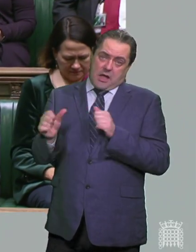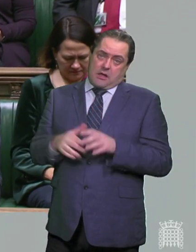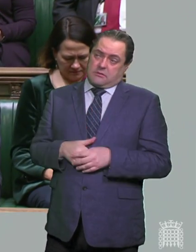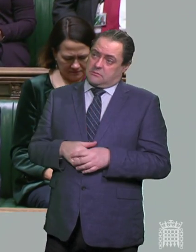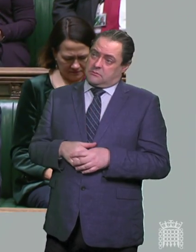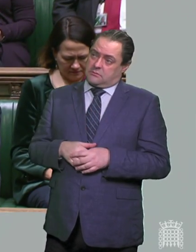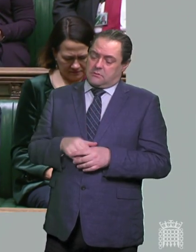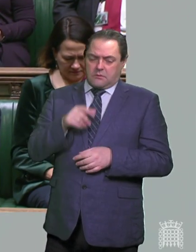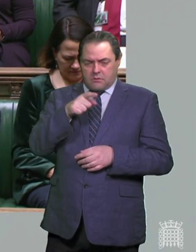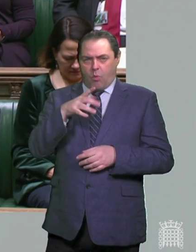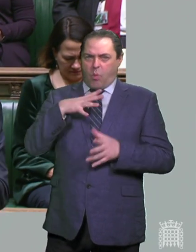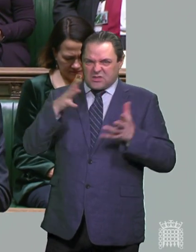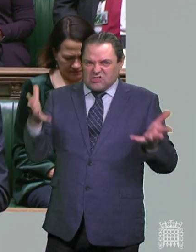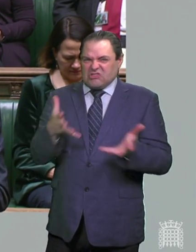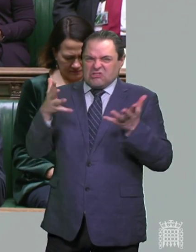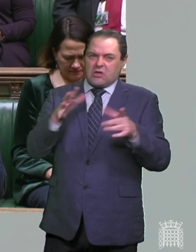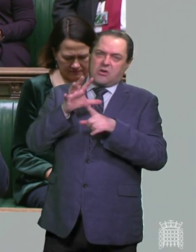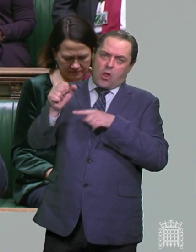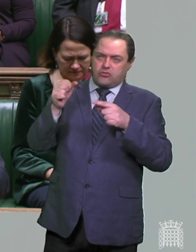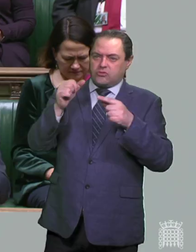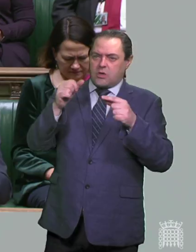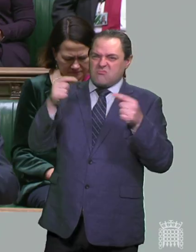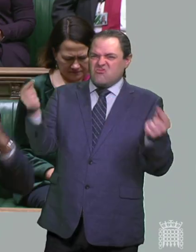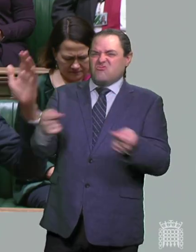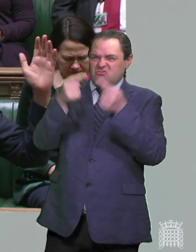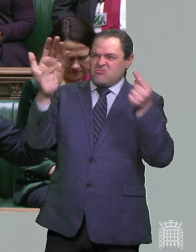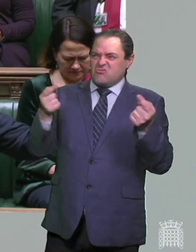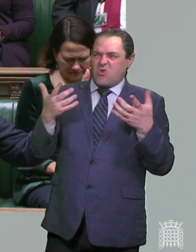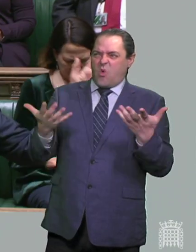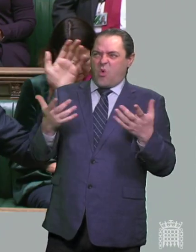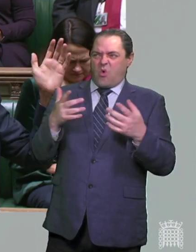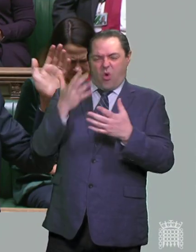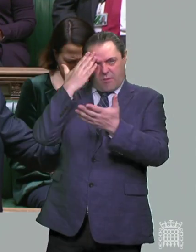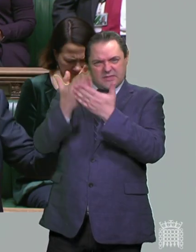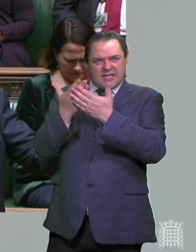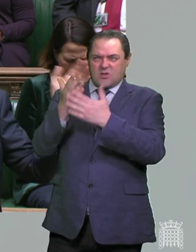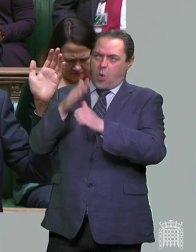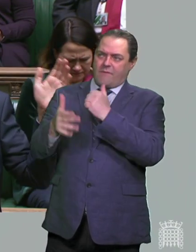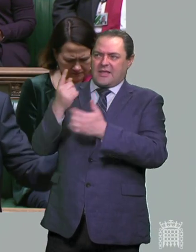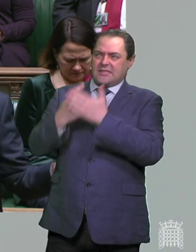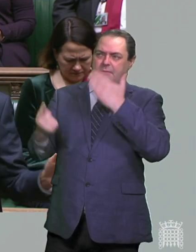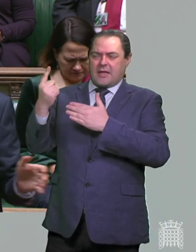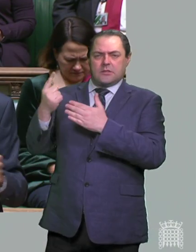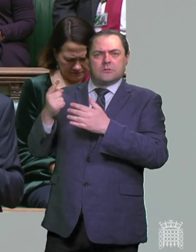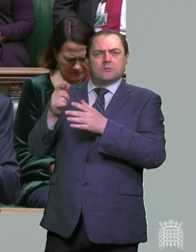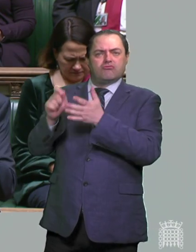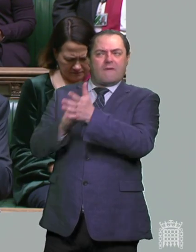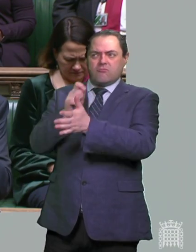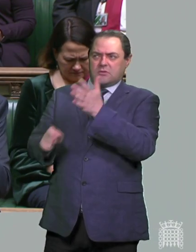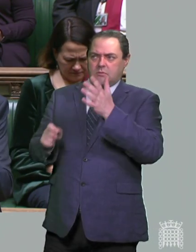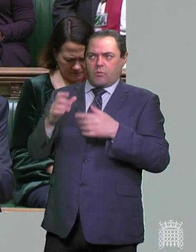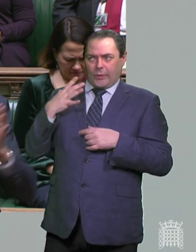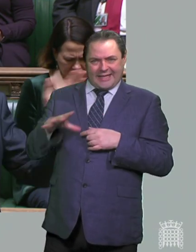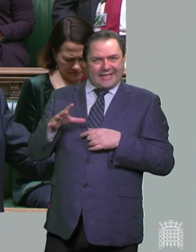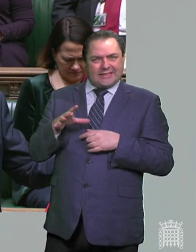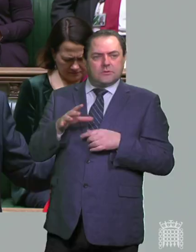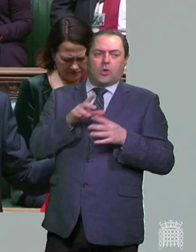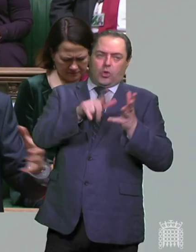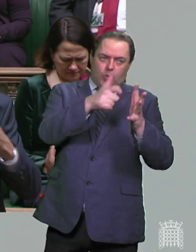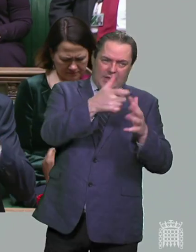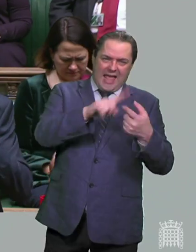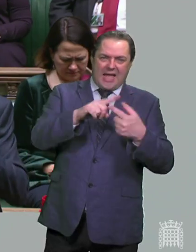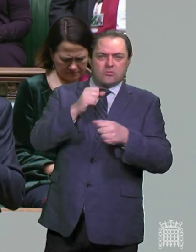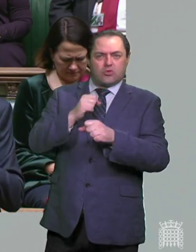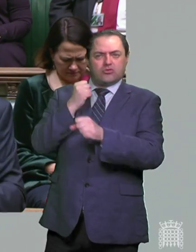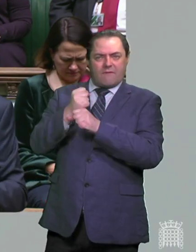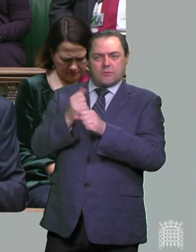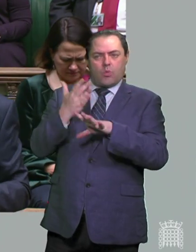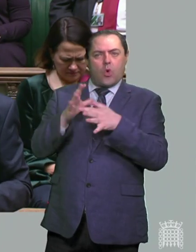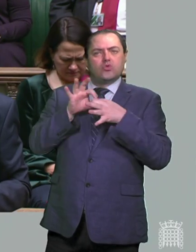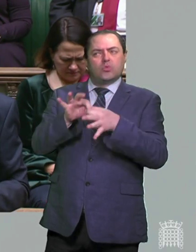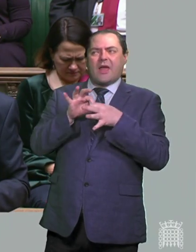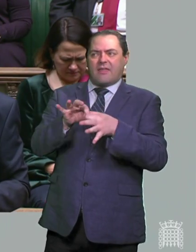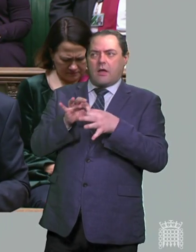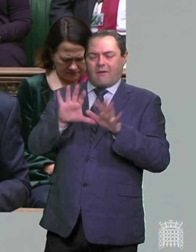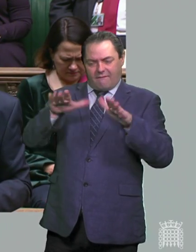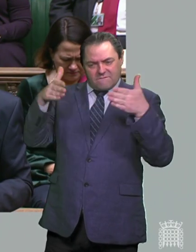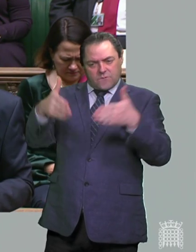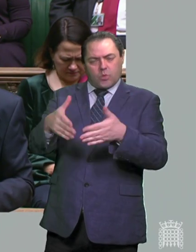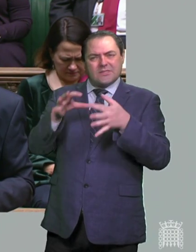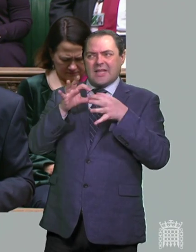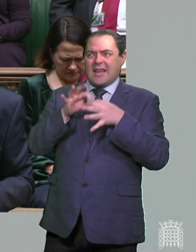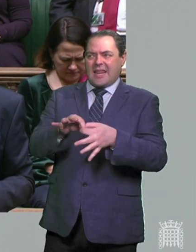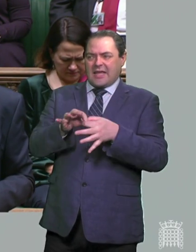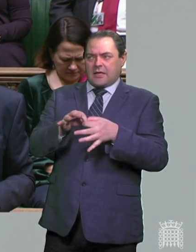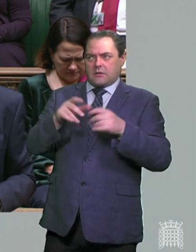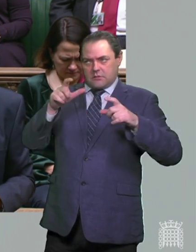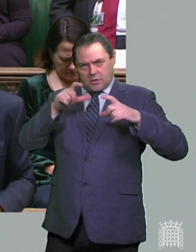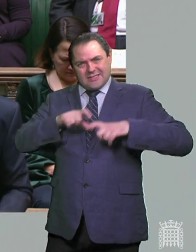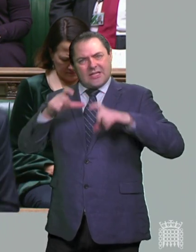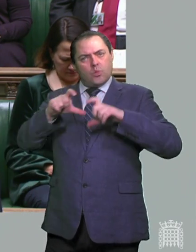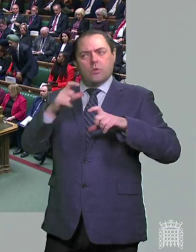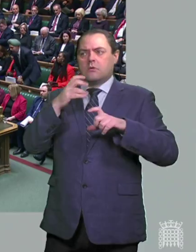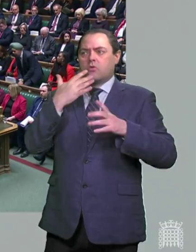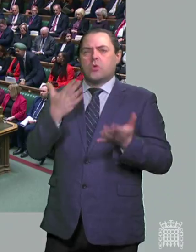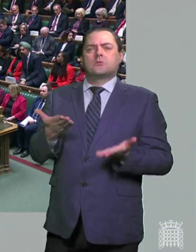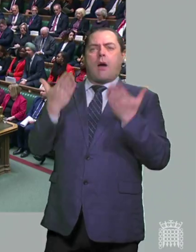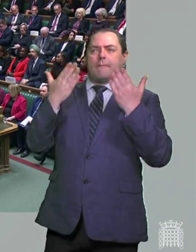Rather than stoking culture wars, more sleaze or obsessing about another independence referendum, we need the UK and Scottish Governments to work together and focus on tackling the continued cost of living crisis.